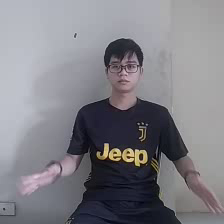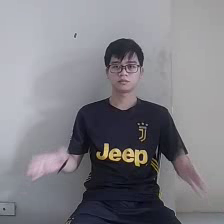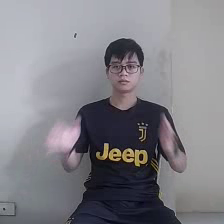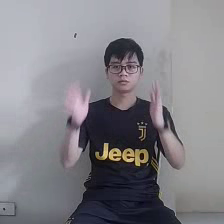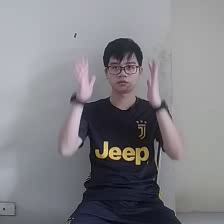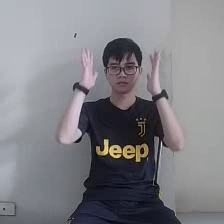Chạy